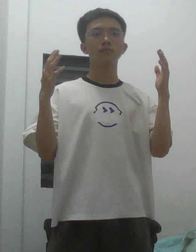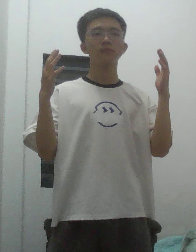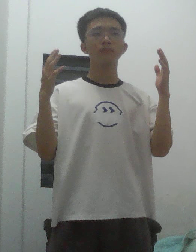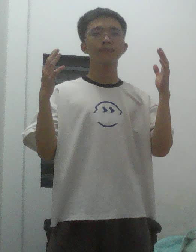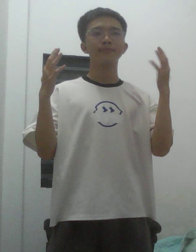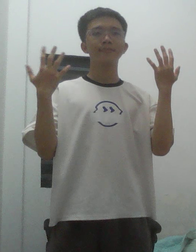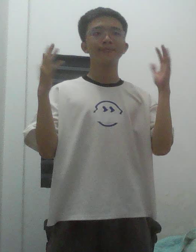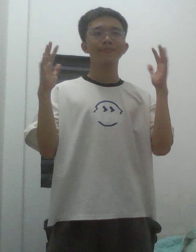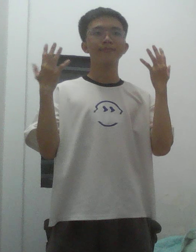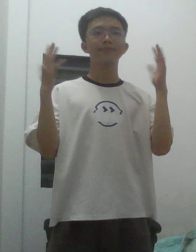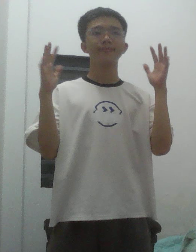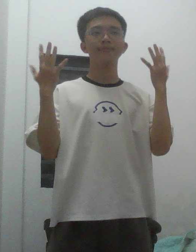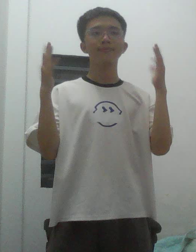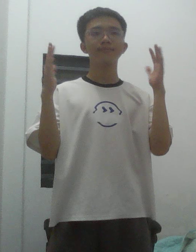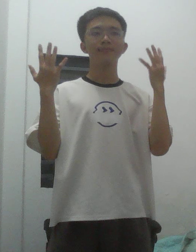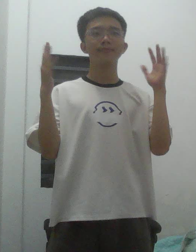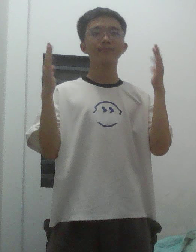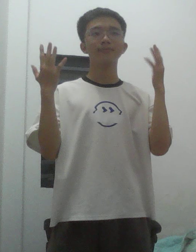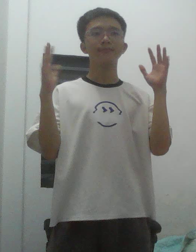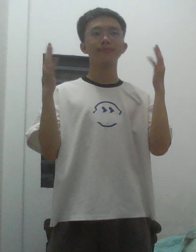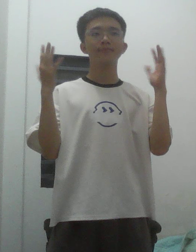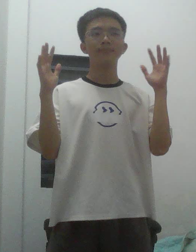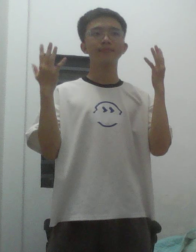vo tay